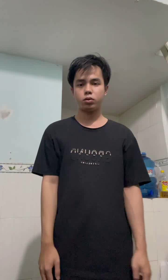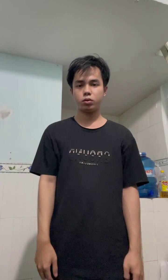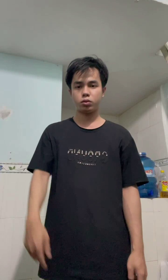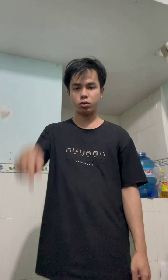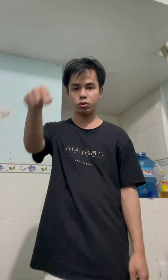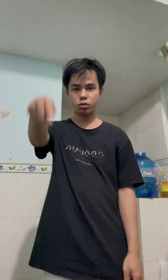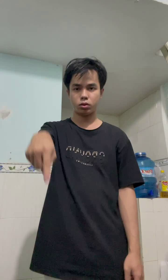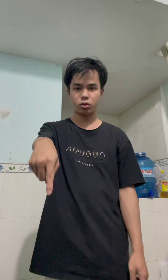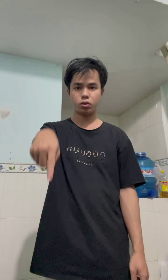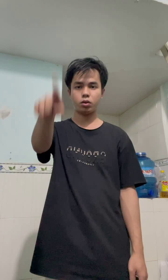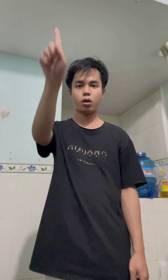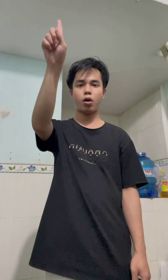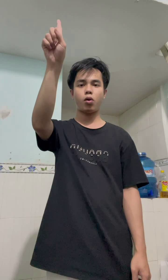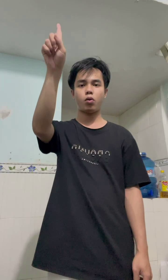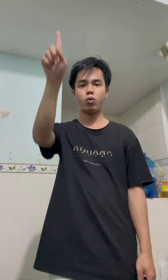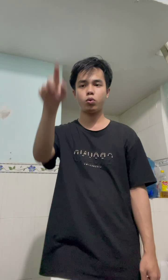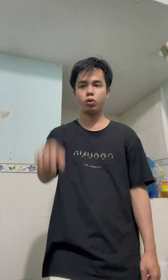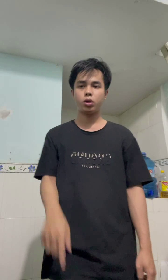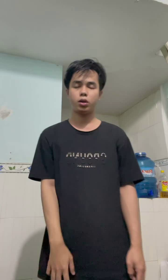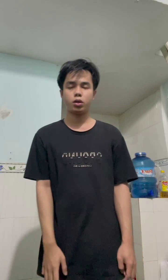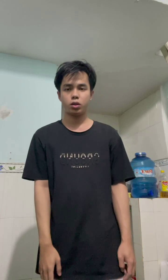di dau